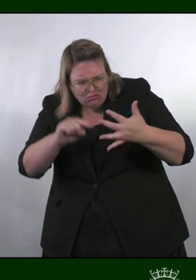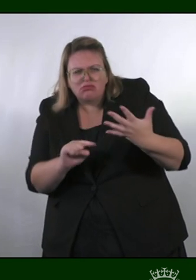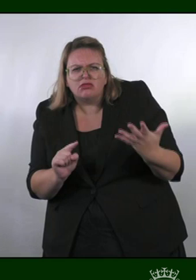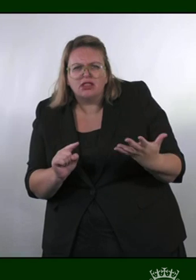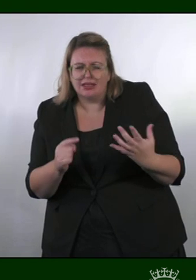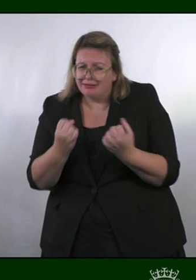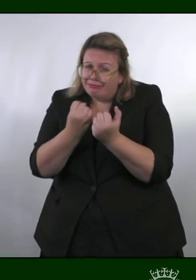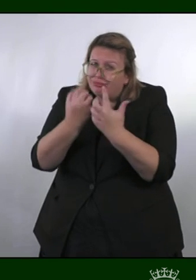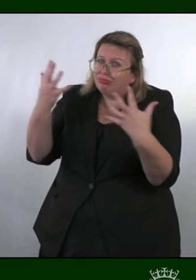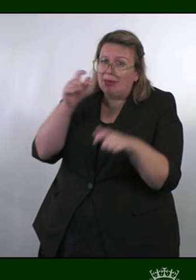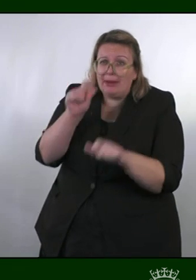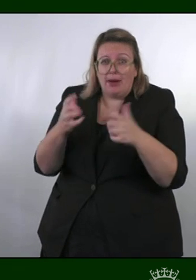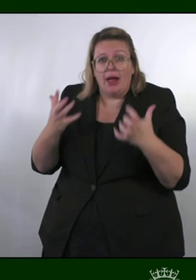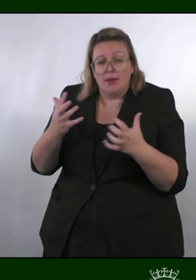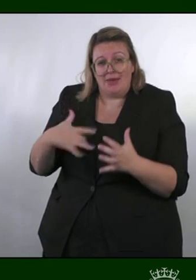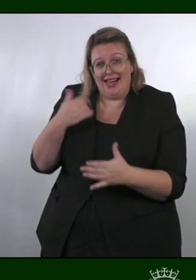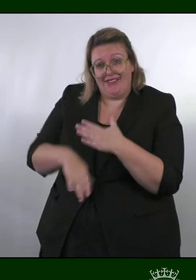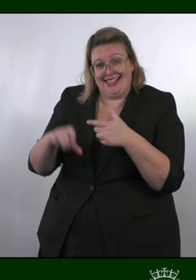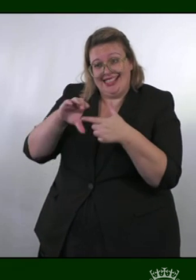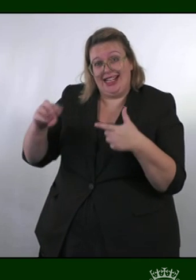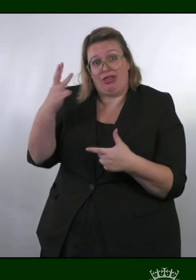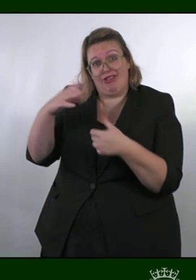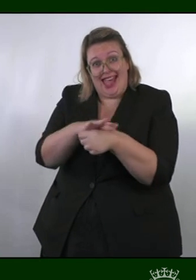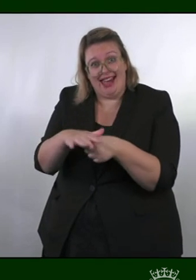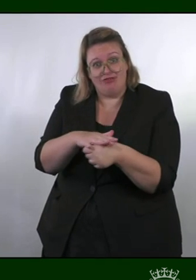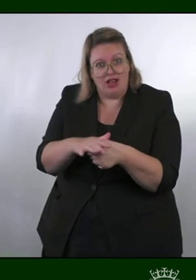Millions of them are in tier 3 and millions more are likely to go into tier 3.